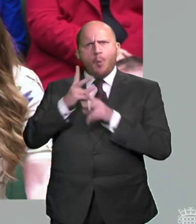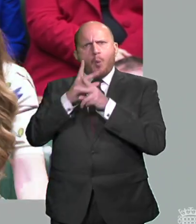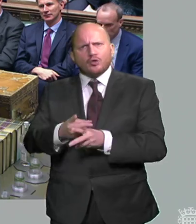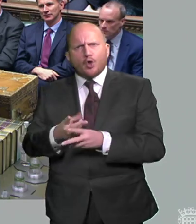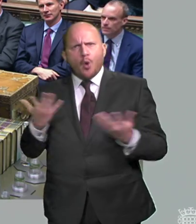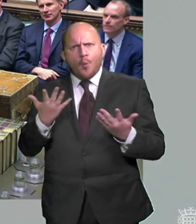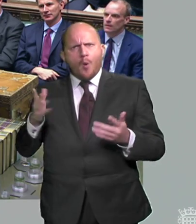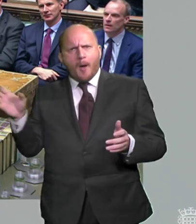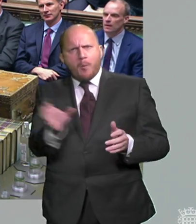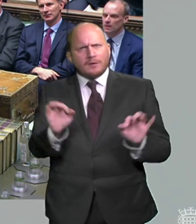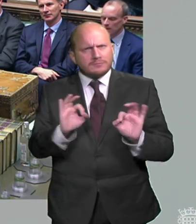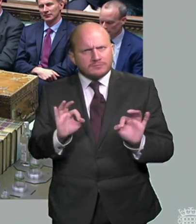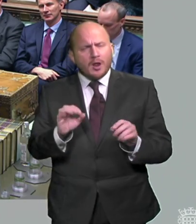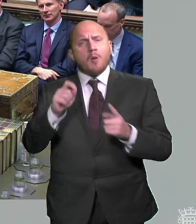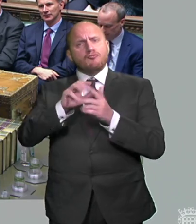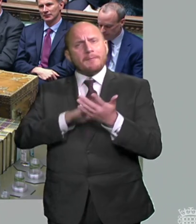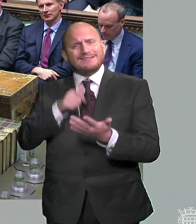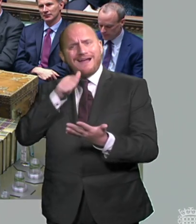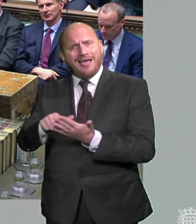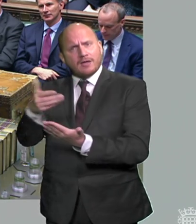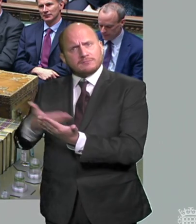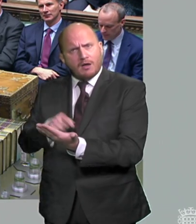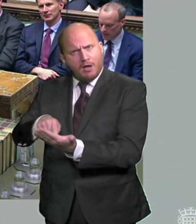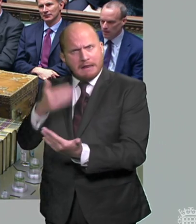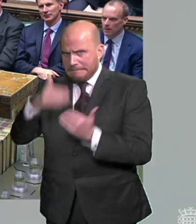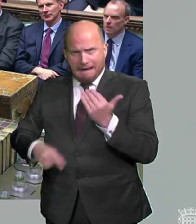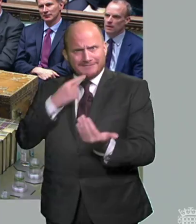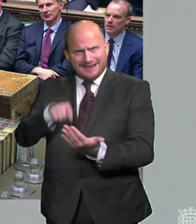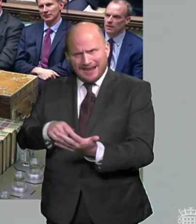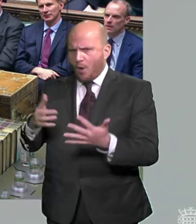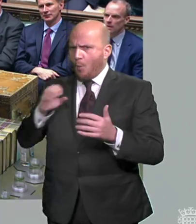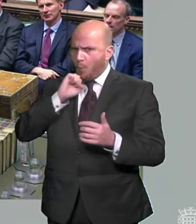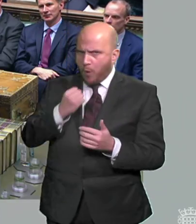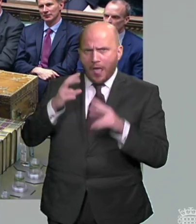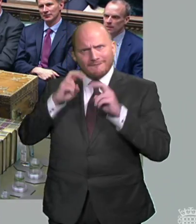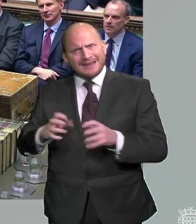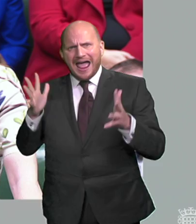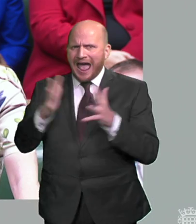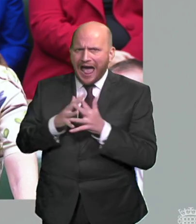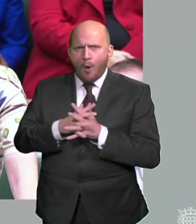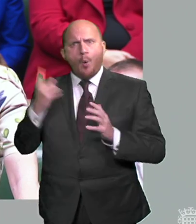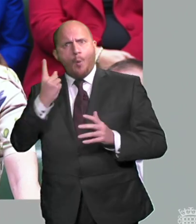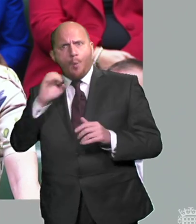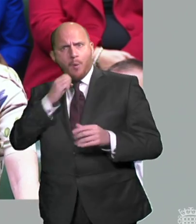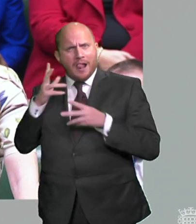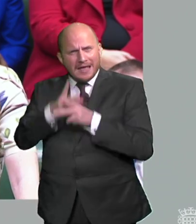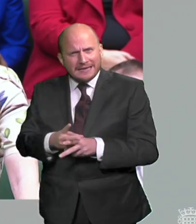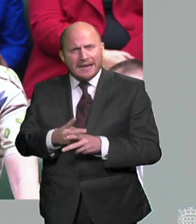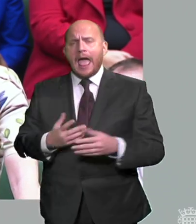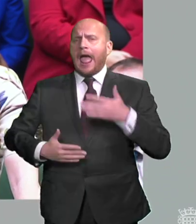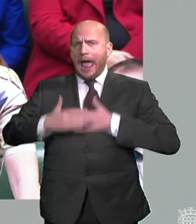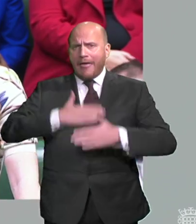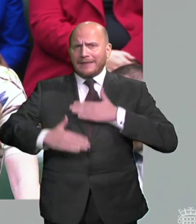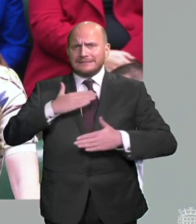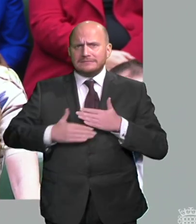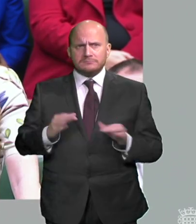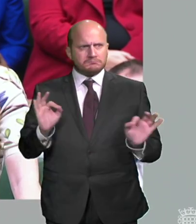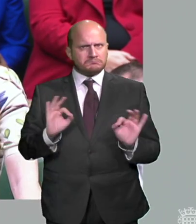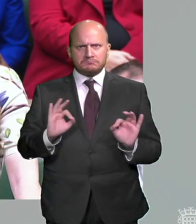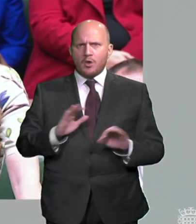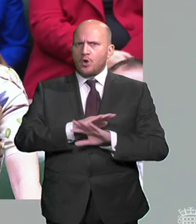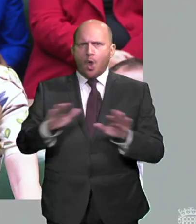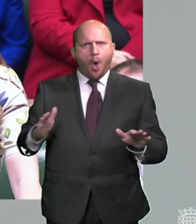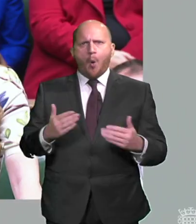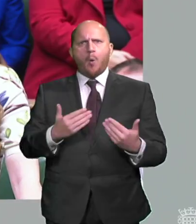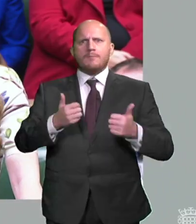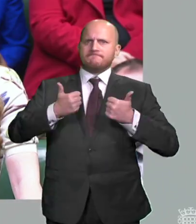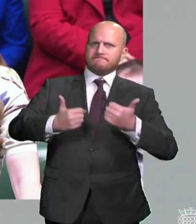In the Prime Minister’s letter, he did not say how and when this will be investigated, or by who—no ethics, no integrity and no mandate.